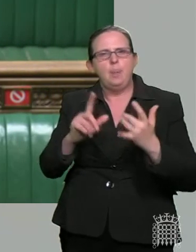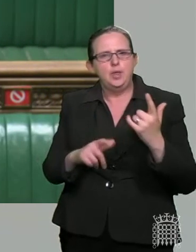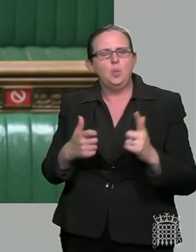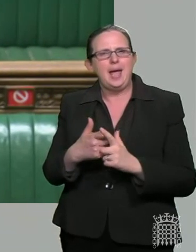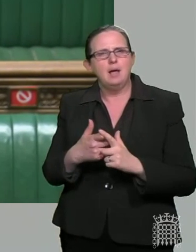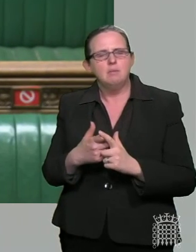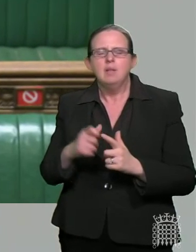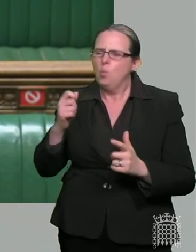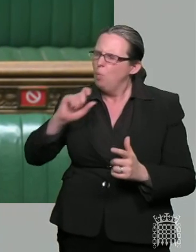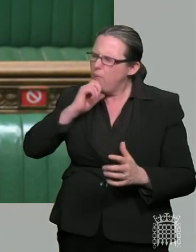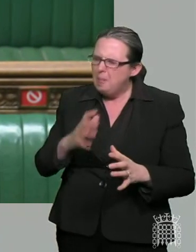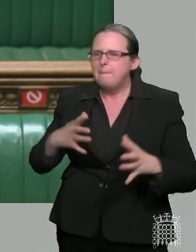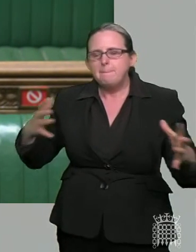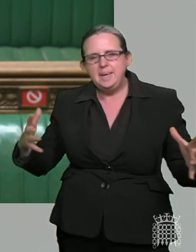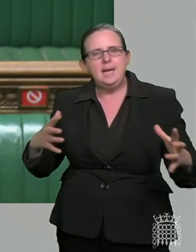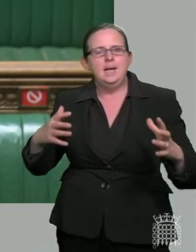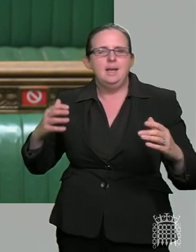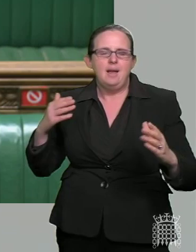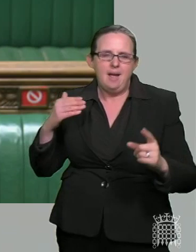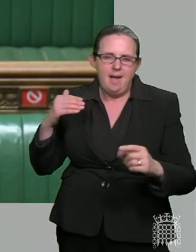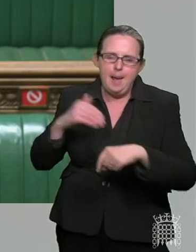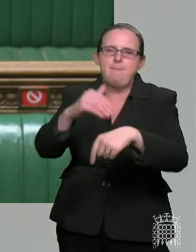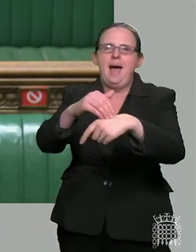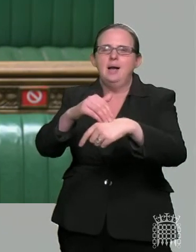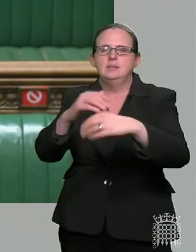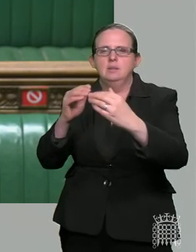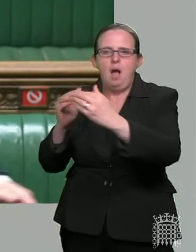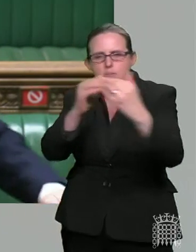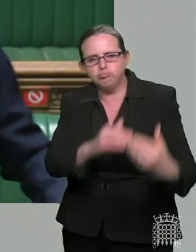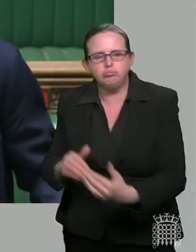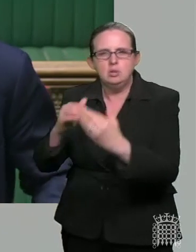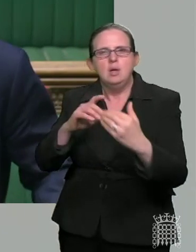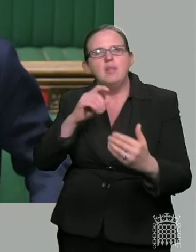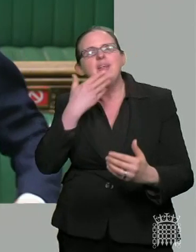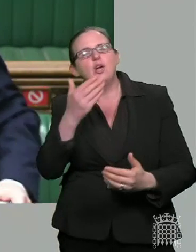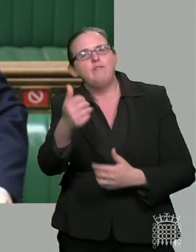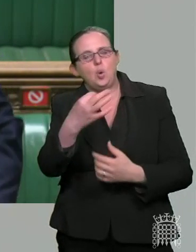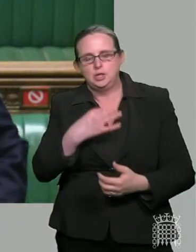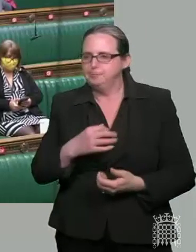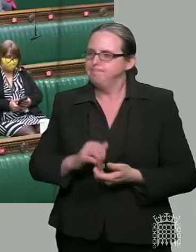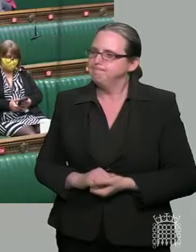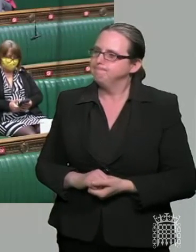I believe that will have a dramatic effect on levelling up across the UK, and I thank her for her question.